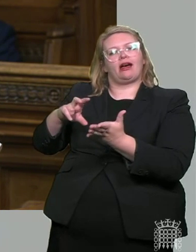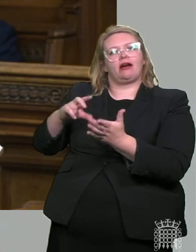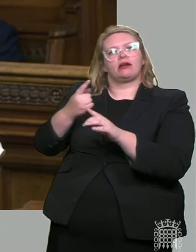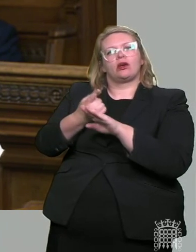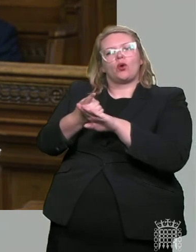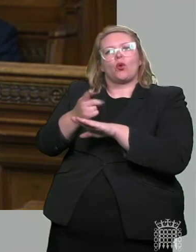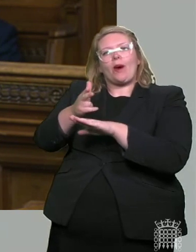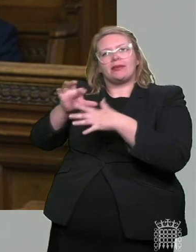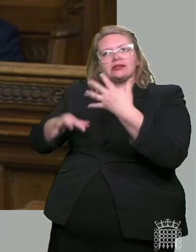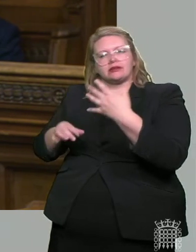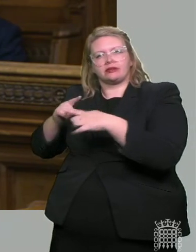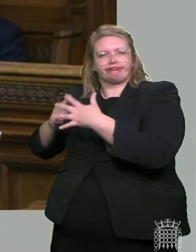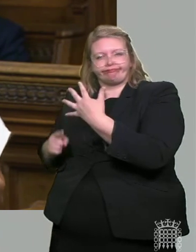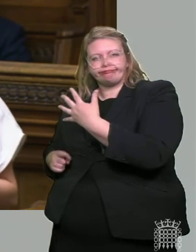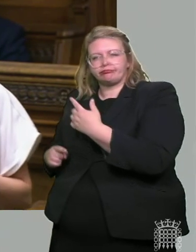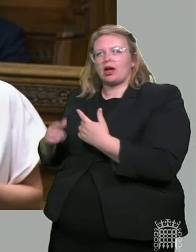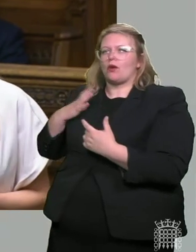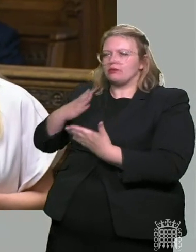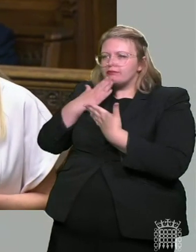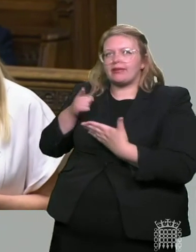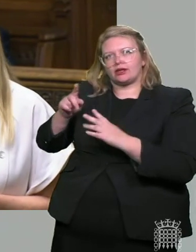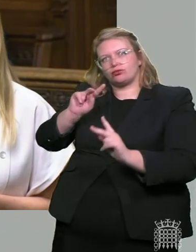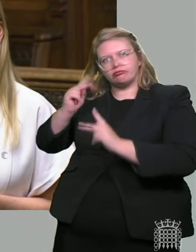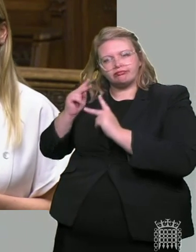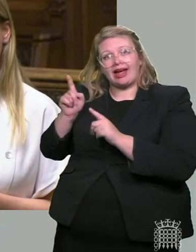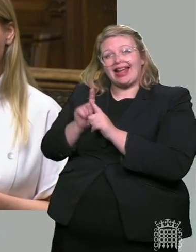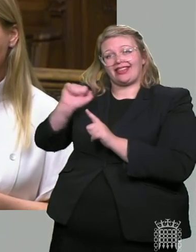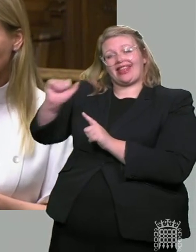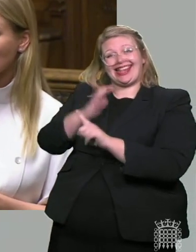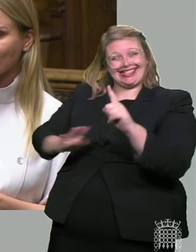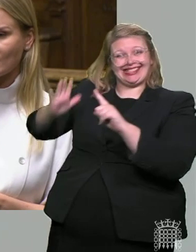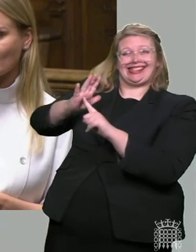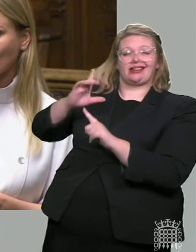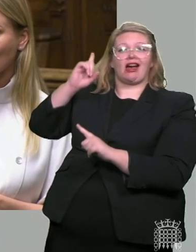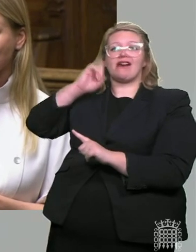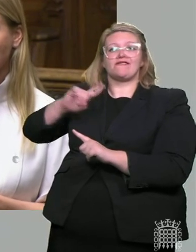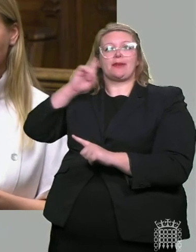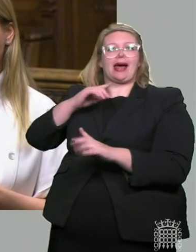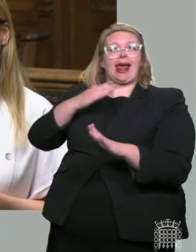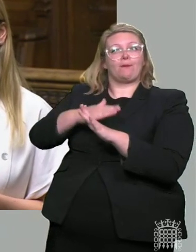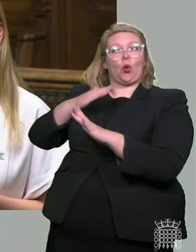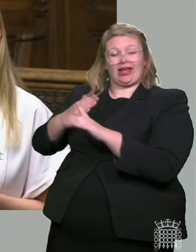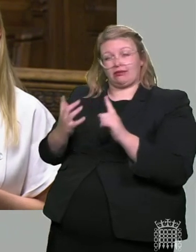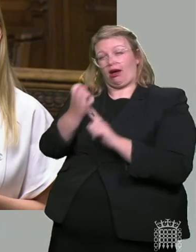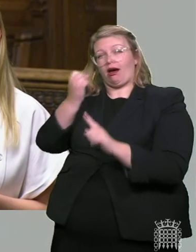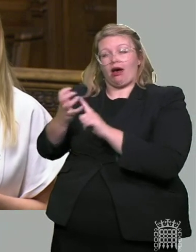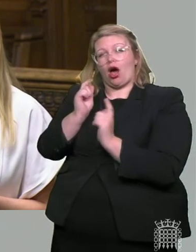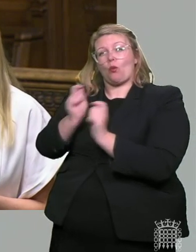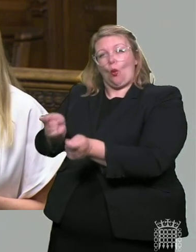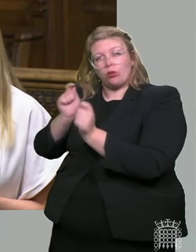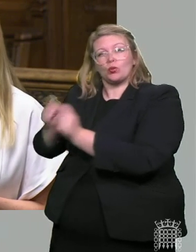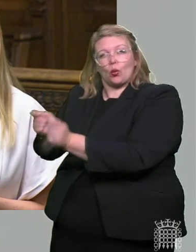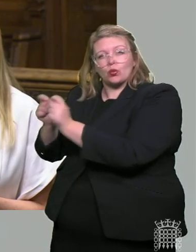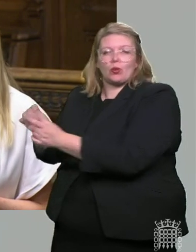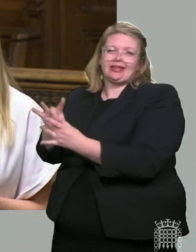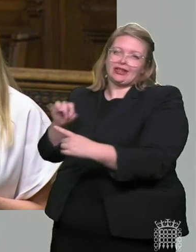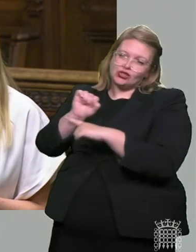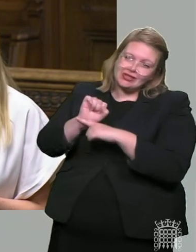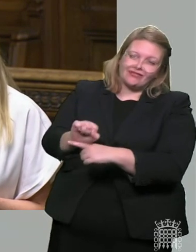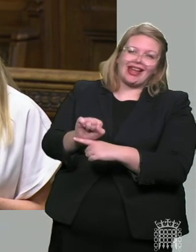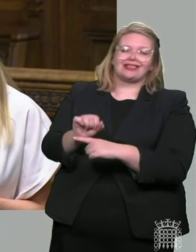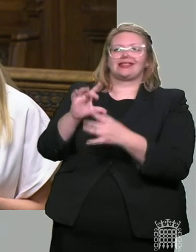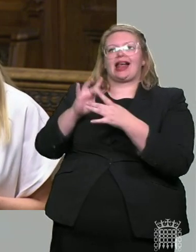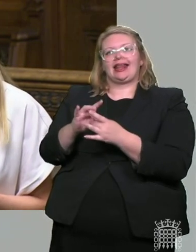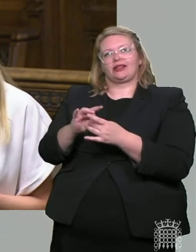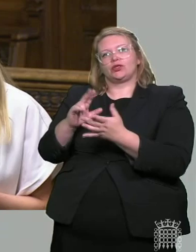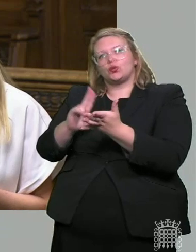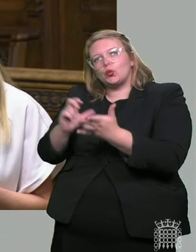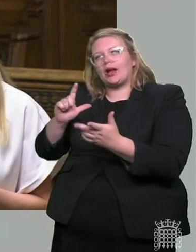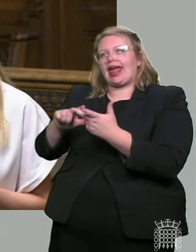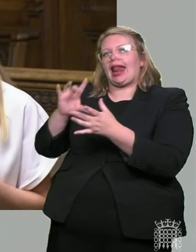I want to pay tribute to the establishment, particularly the senior female employees who have won a slew of national awards for their work in defence science, engineering and nuclear security.